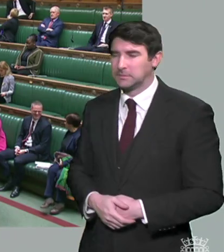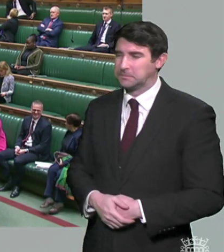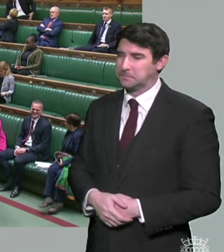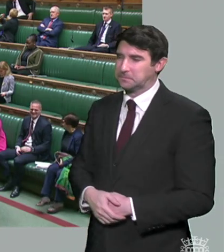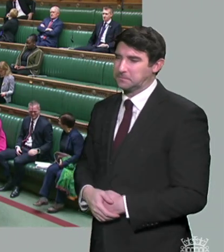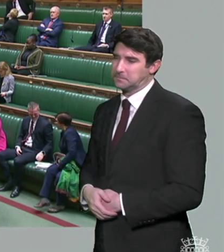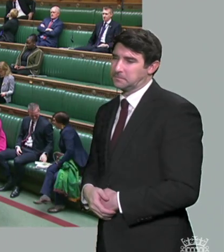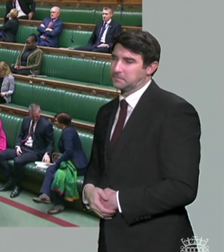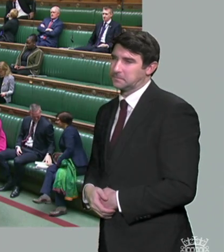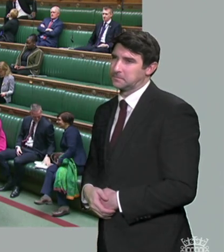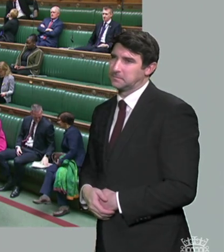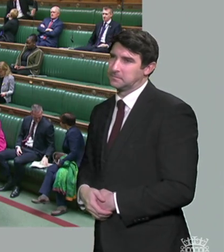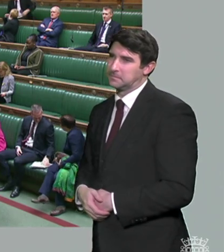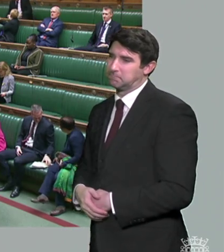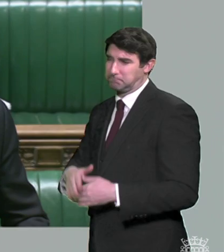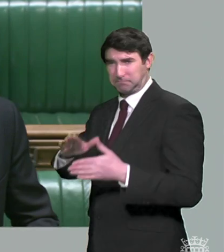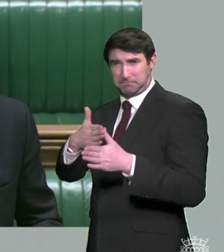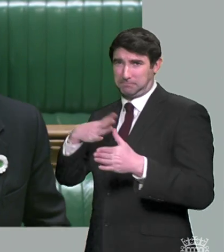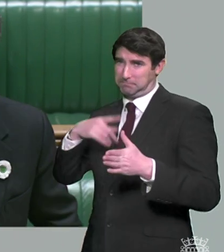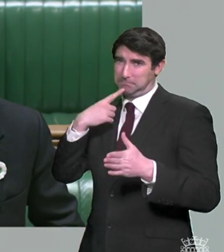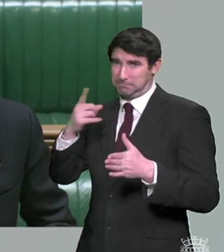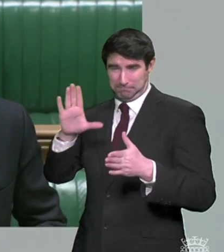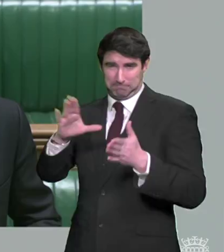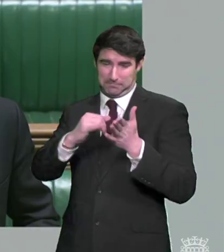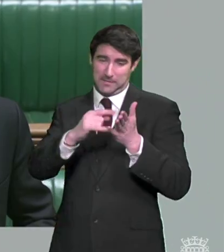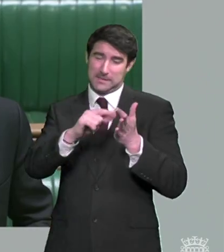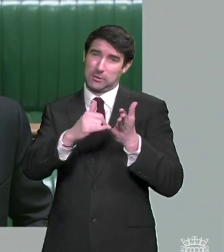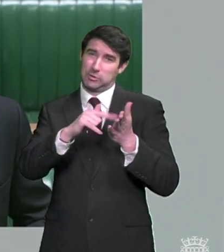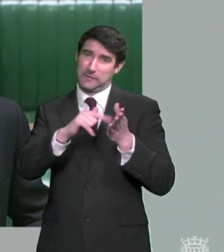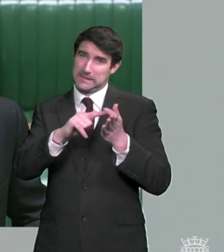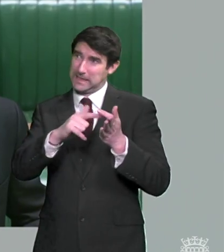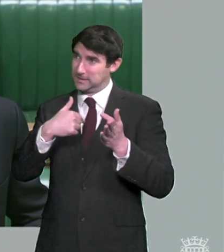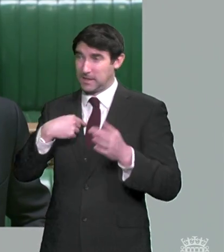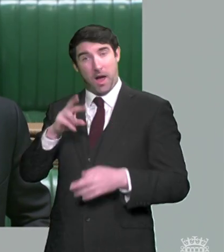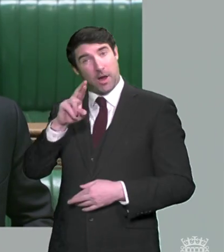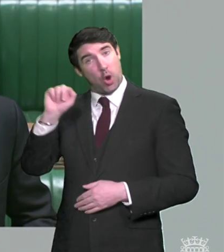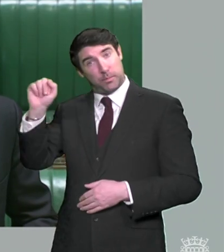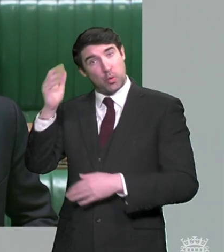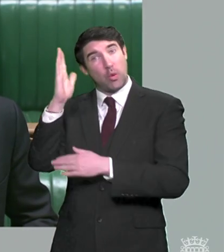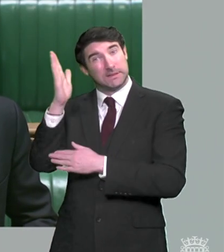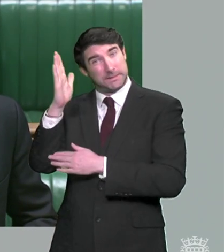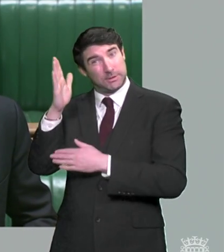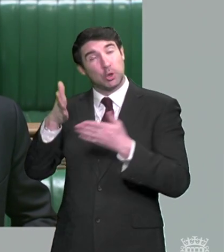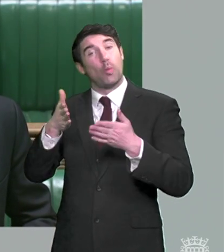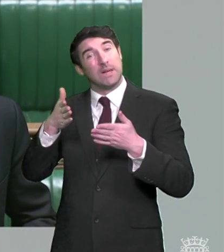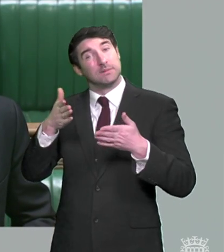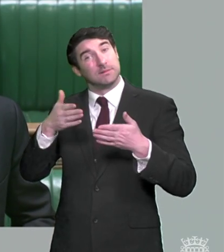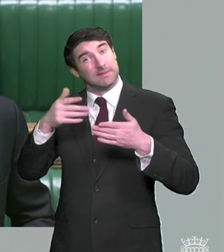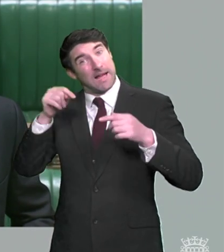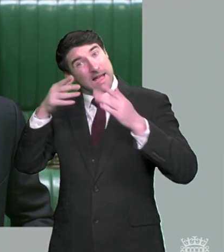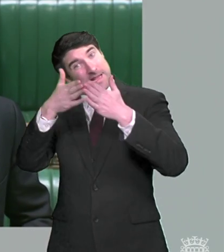I very much hope that the honourable Gentleman’s speech at the Titanic centre went down well.